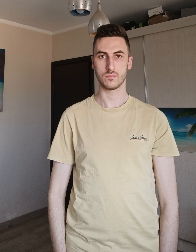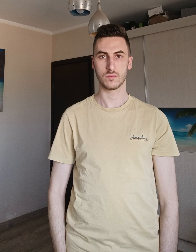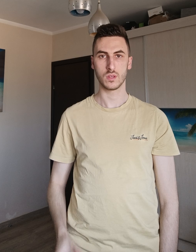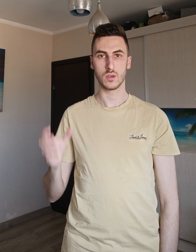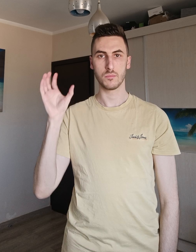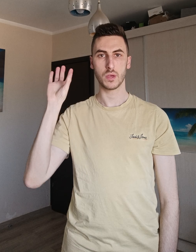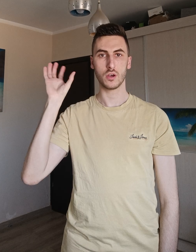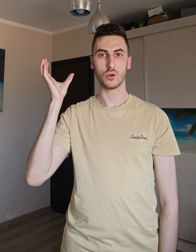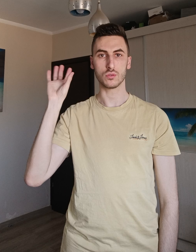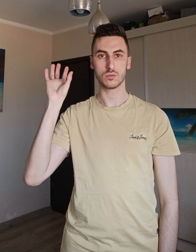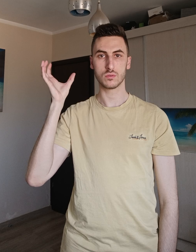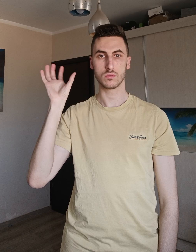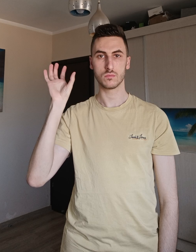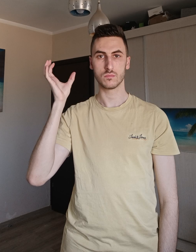פירות